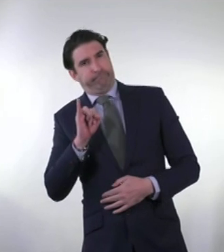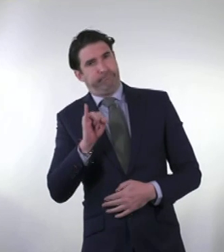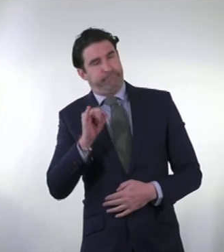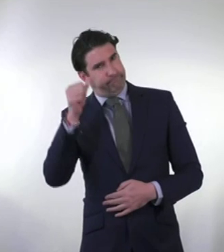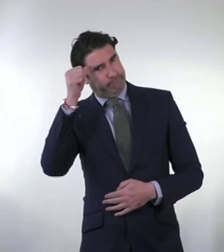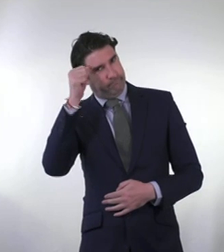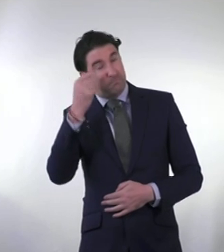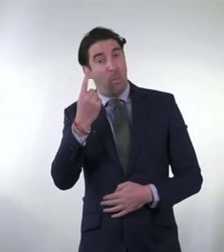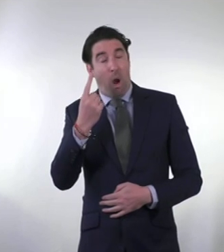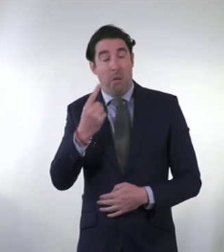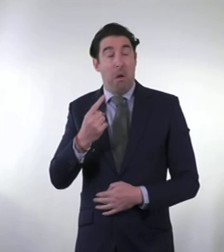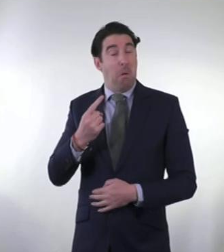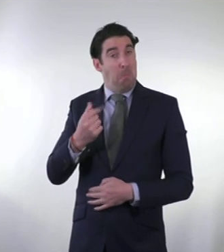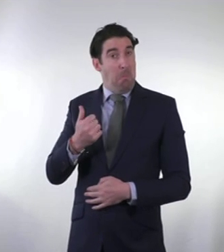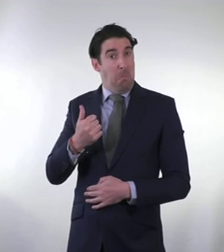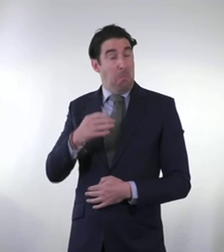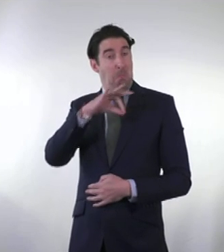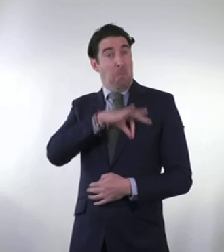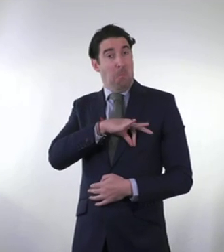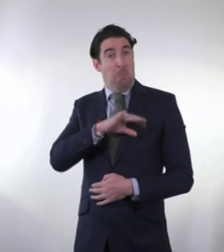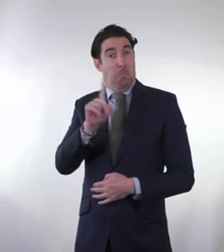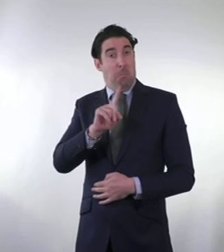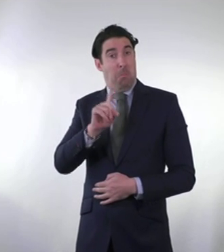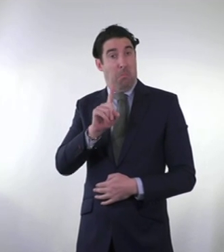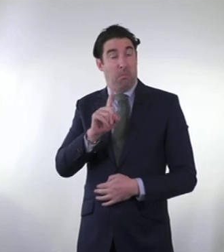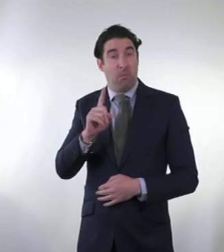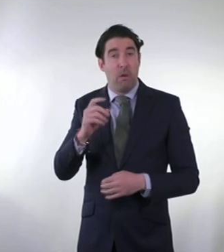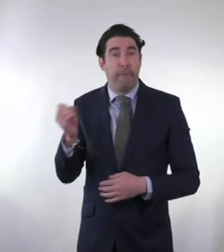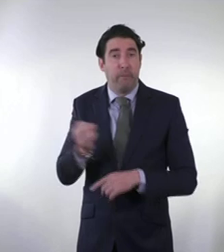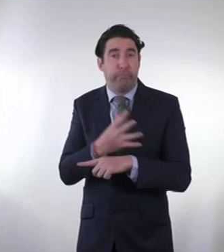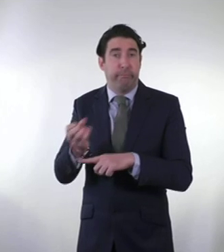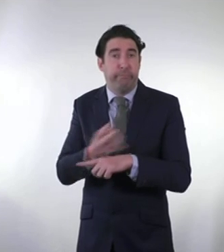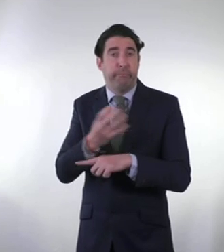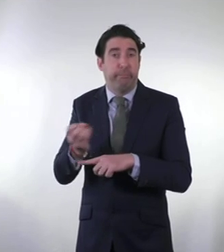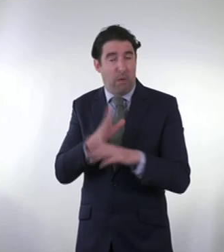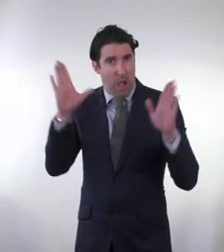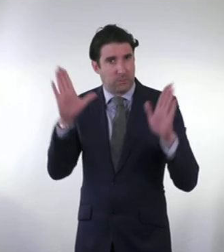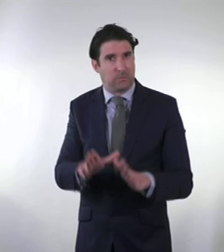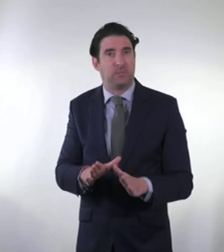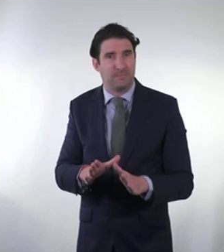Runnymede and Weybridge greatly benefits from the connections that our motorways provide, but that comes at a cost.